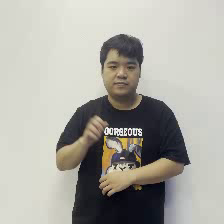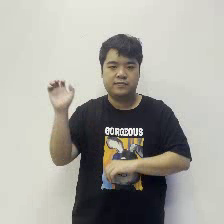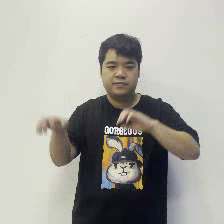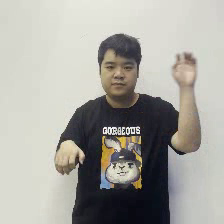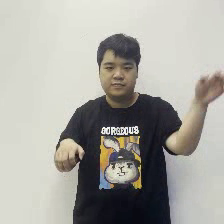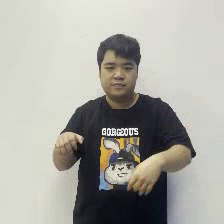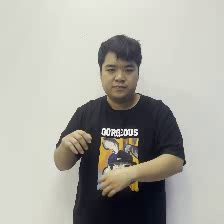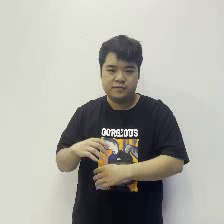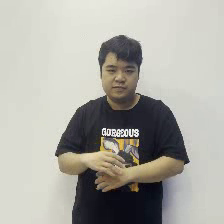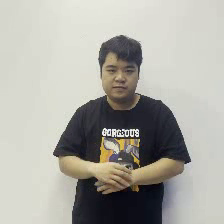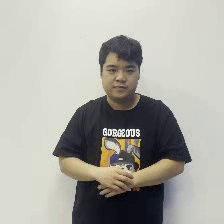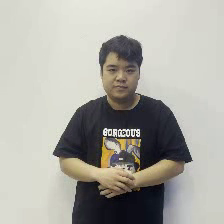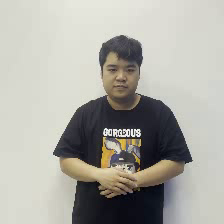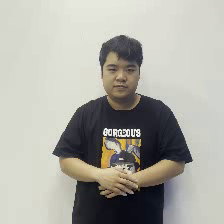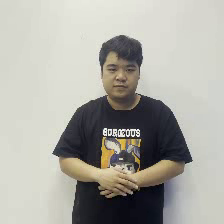Con gấu